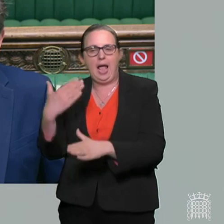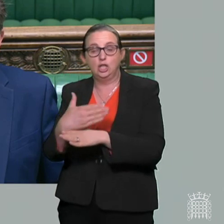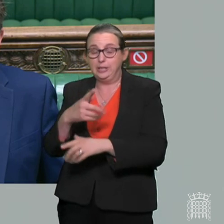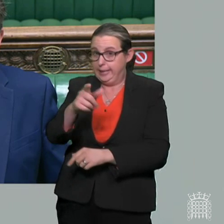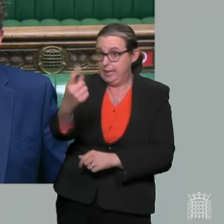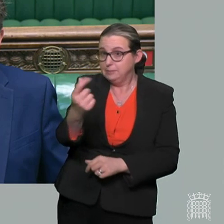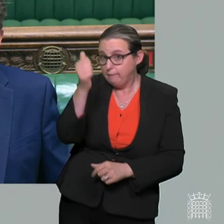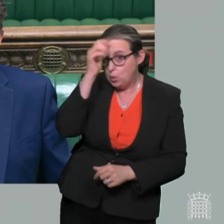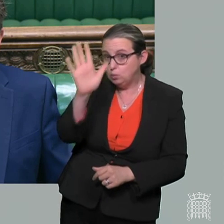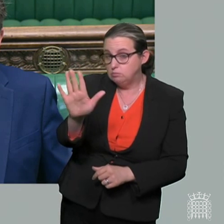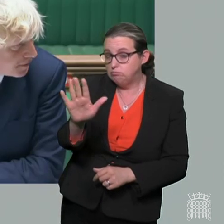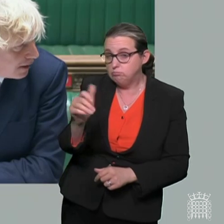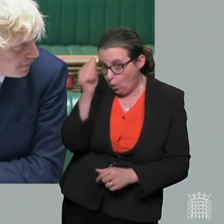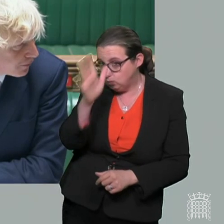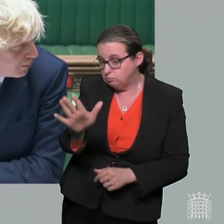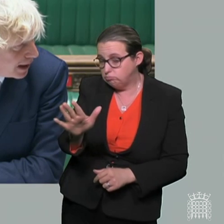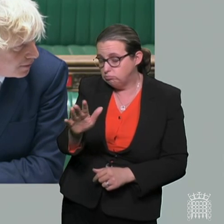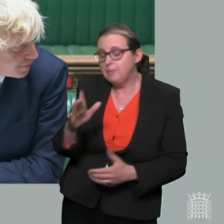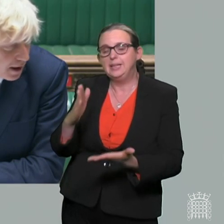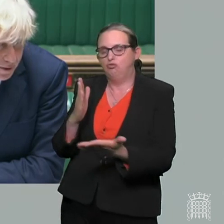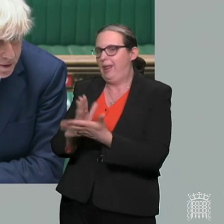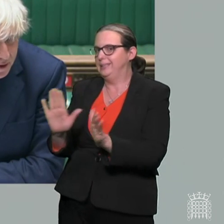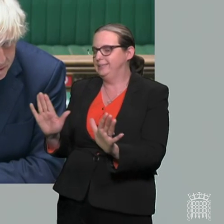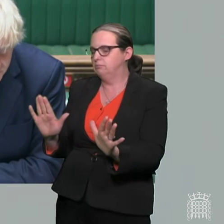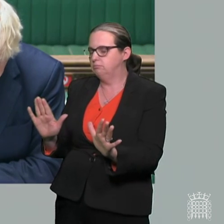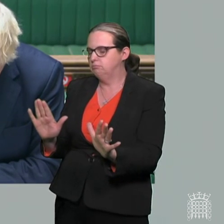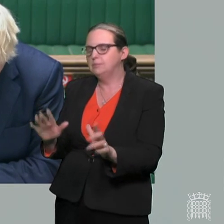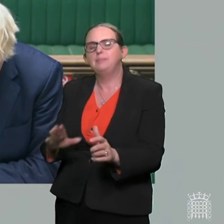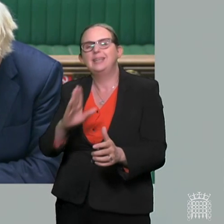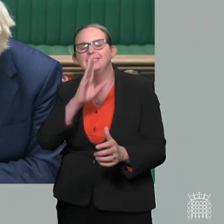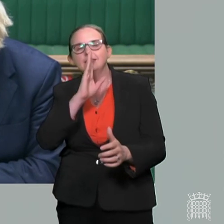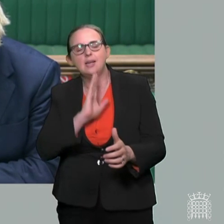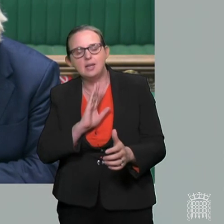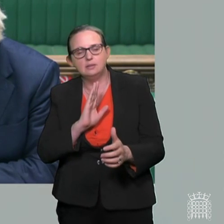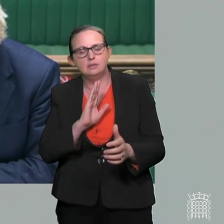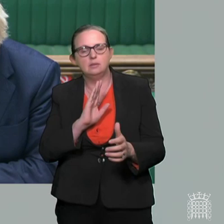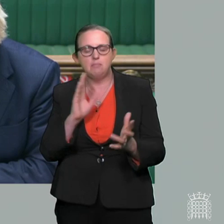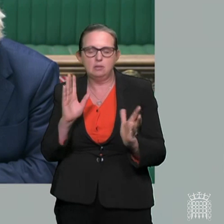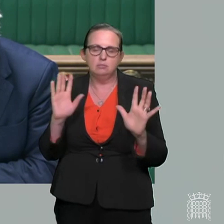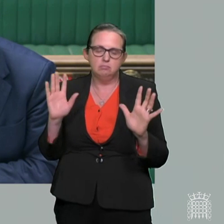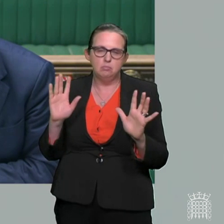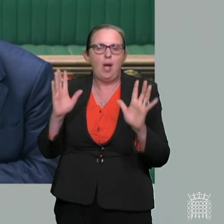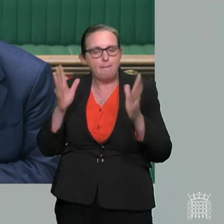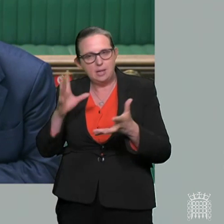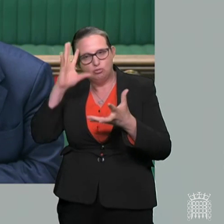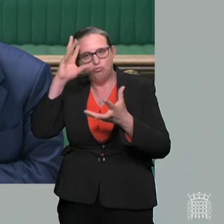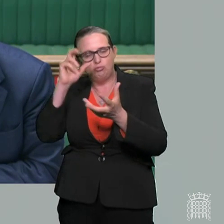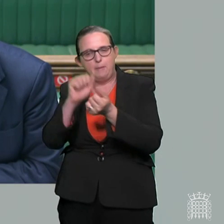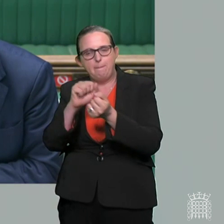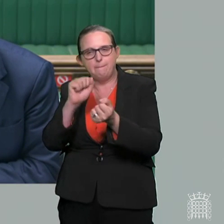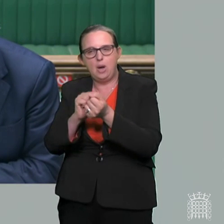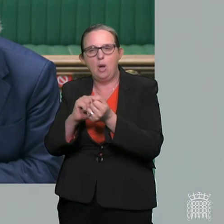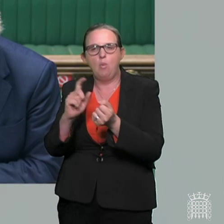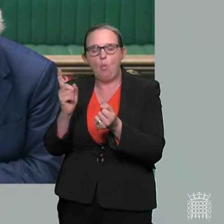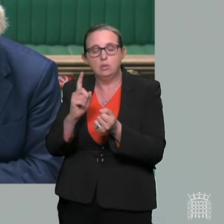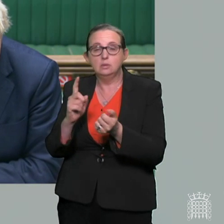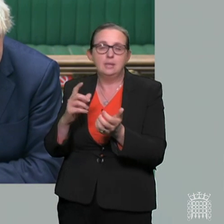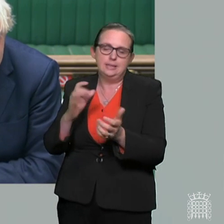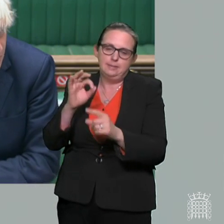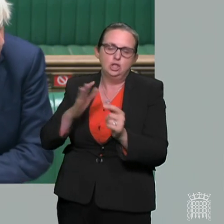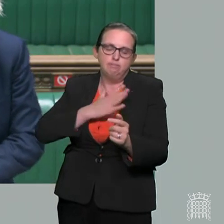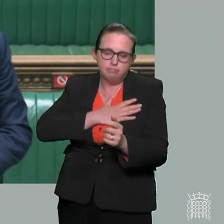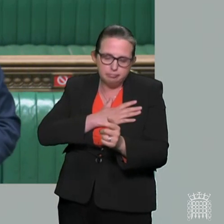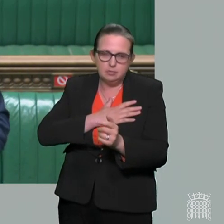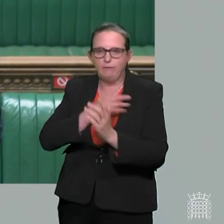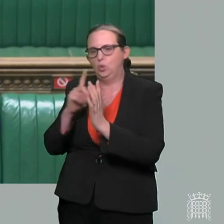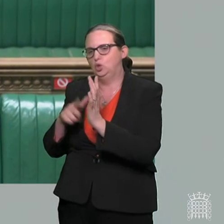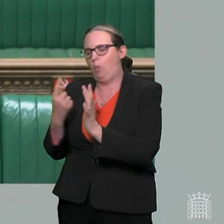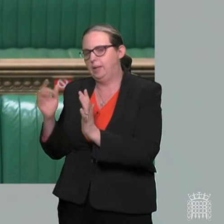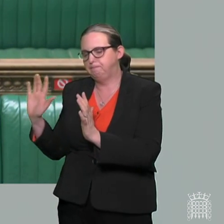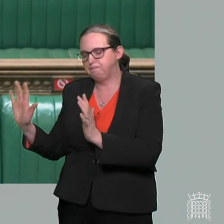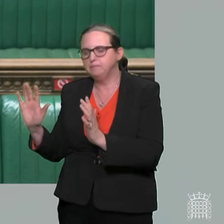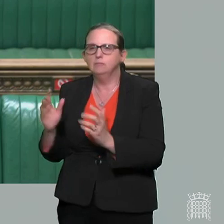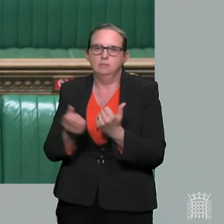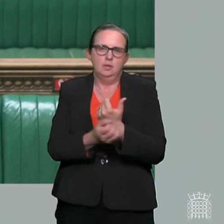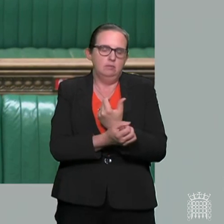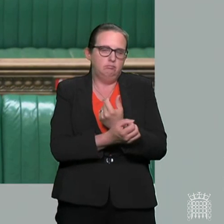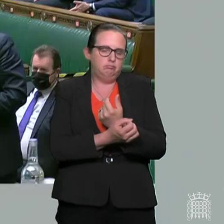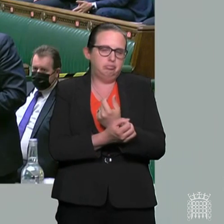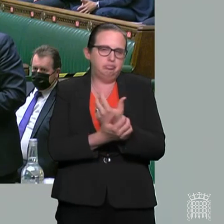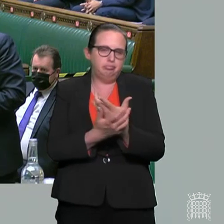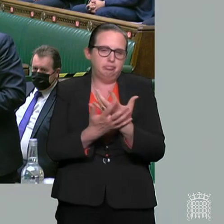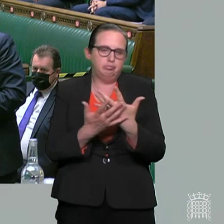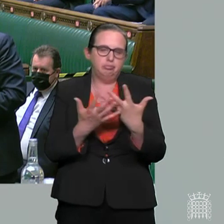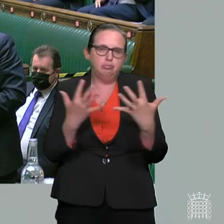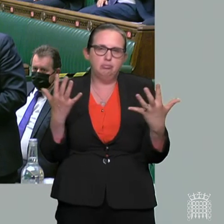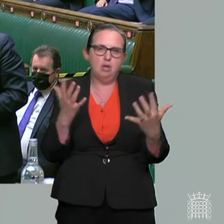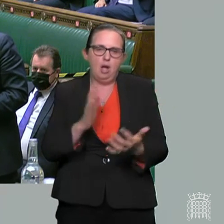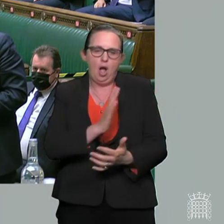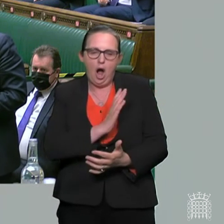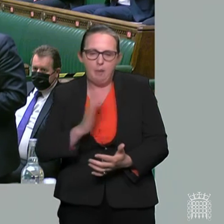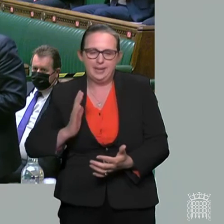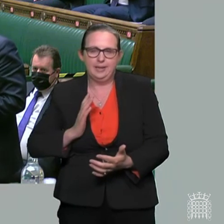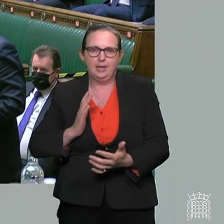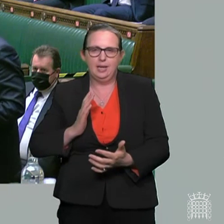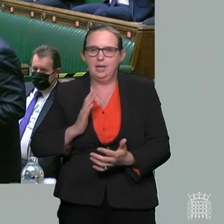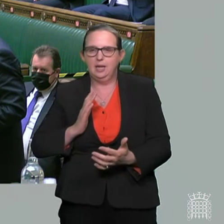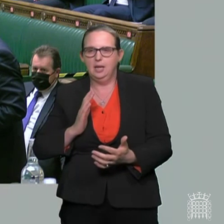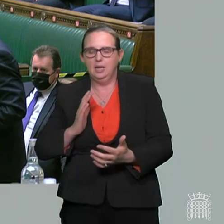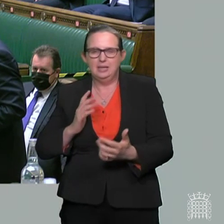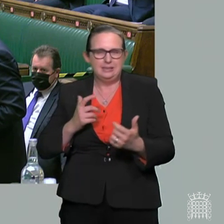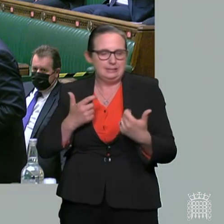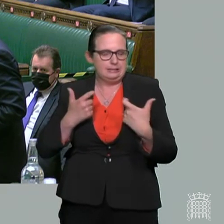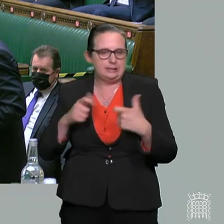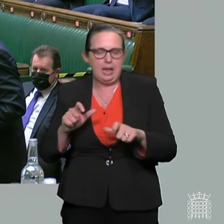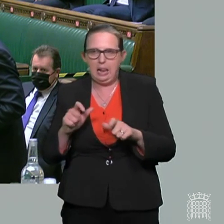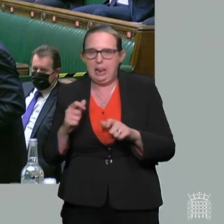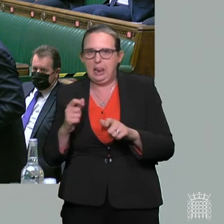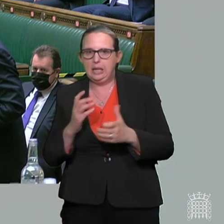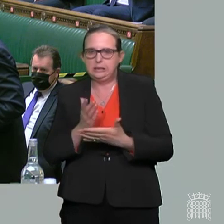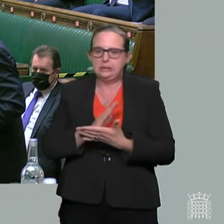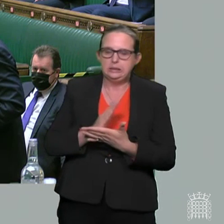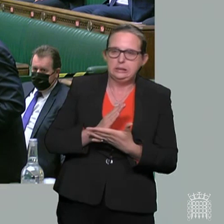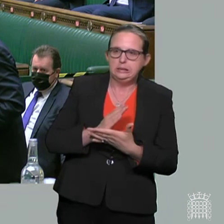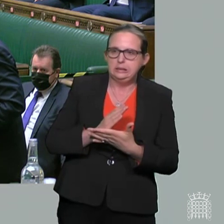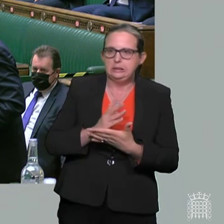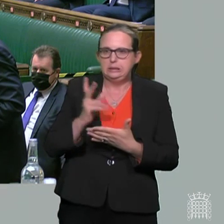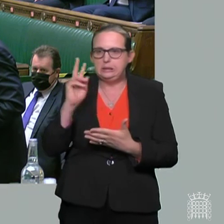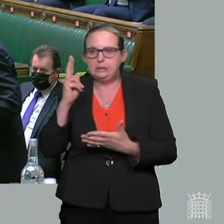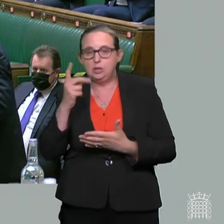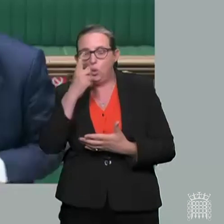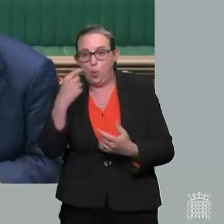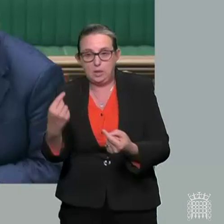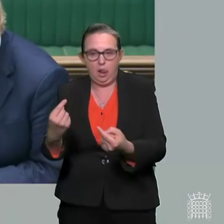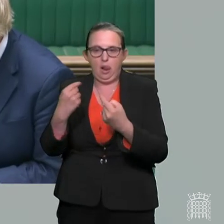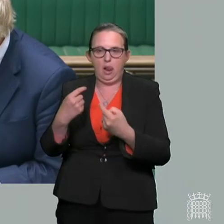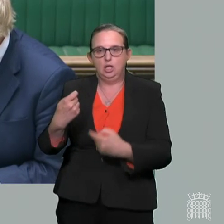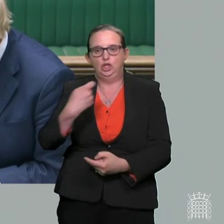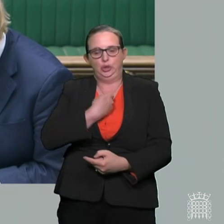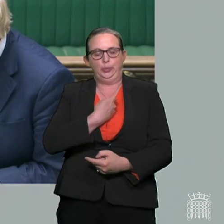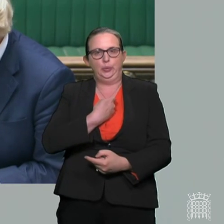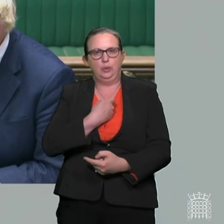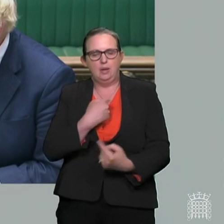That is the reality. This is of course no consolation to people like Julie, but the sad fact remains that there are many members of the armed services who continue to face the threat of vexatious prosecutions well into their 70s and 80s and later.